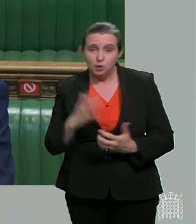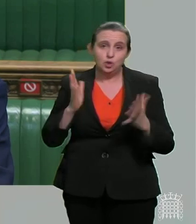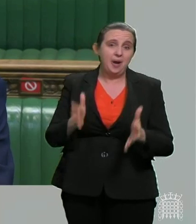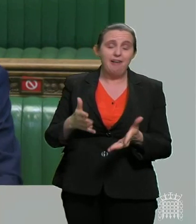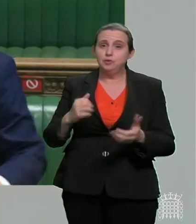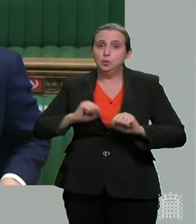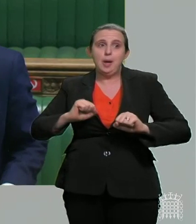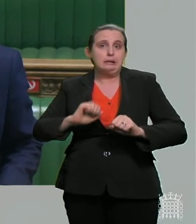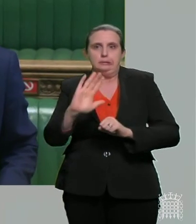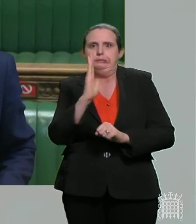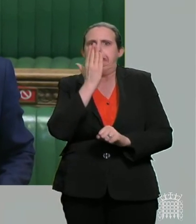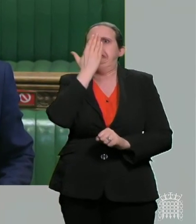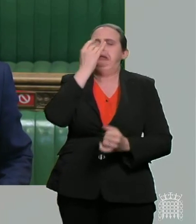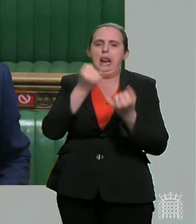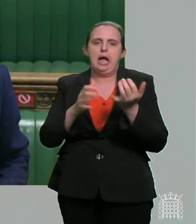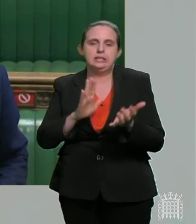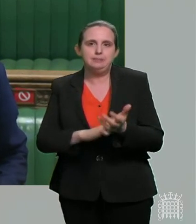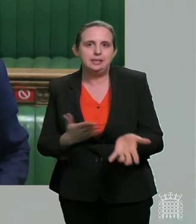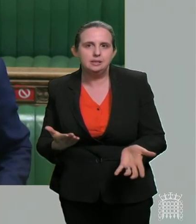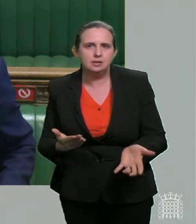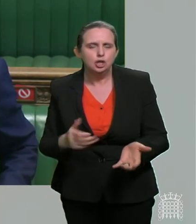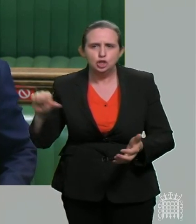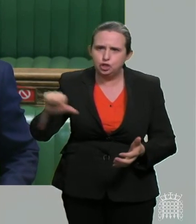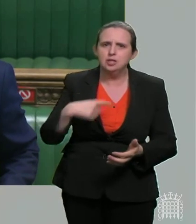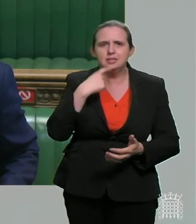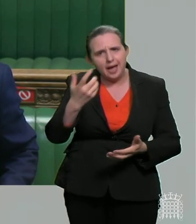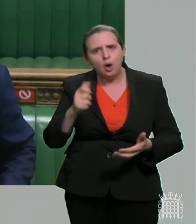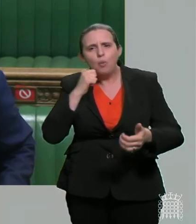If I were Prime Minister, I would say to businesses, “We will support you now.